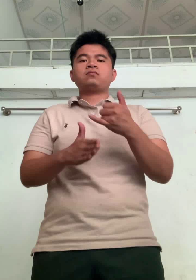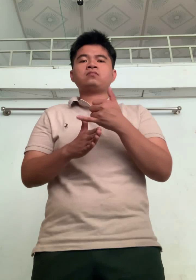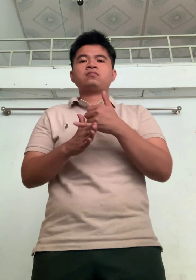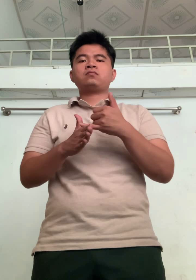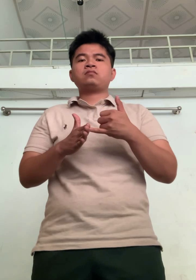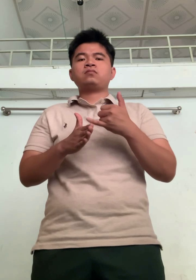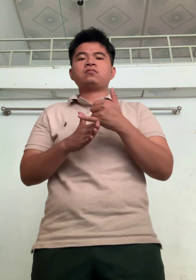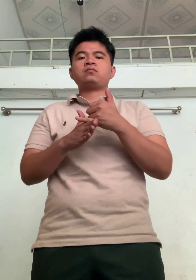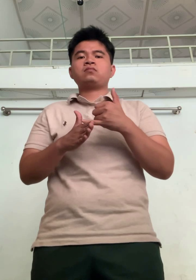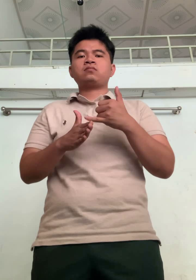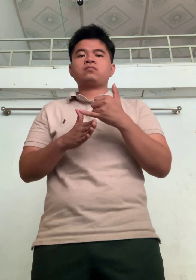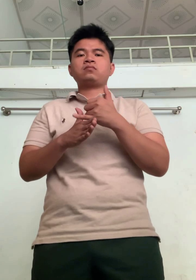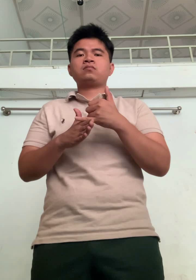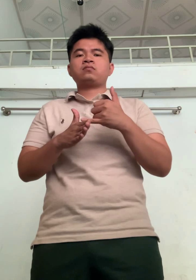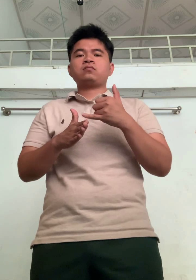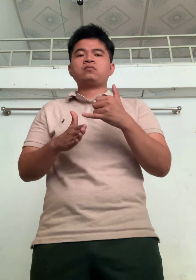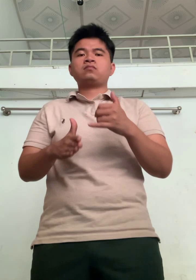cuoi thang